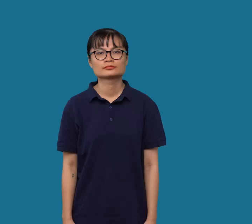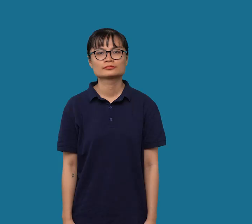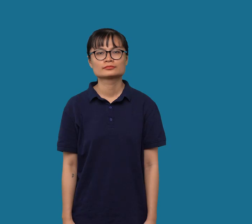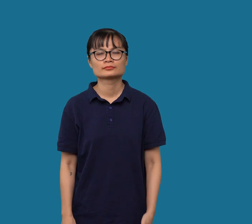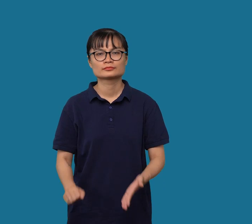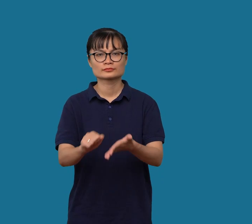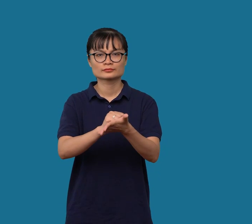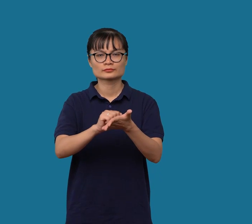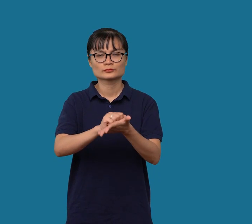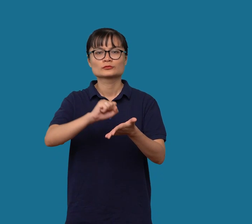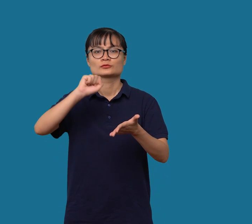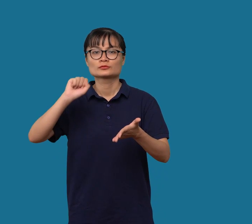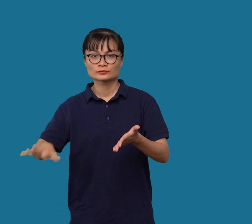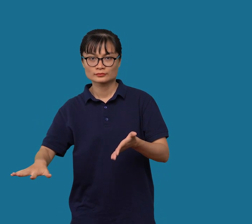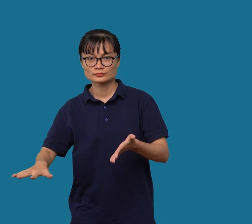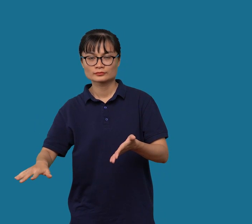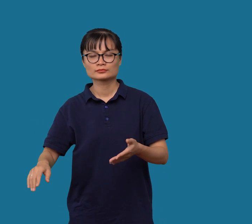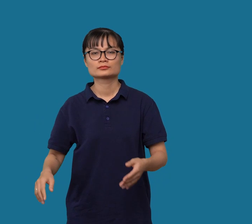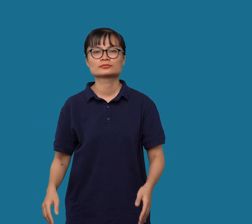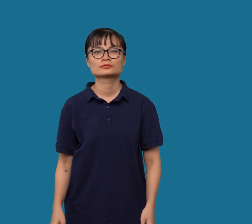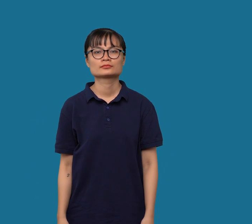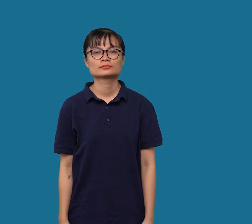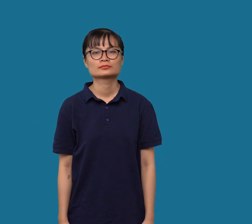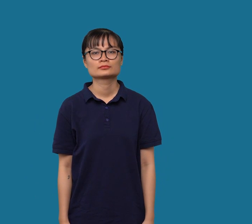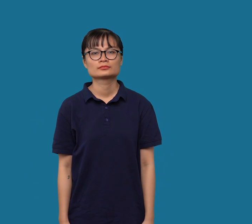xoá bỏ